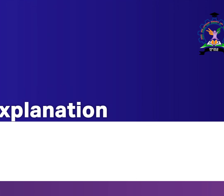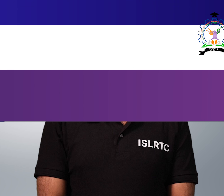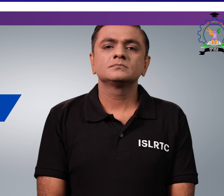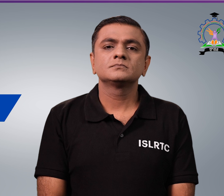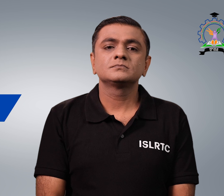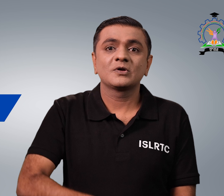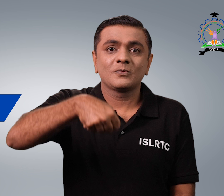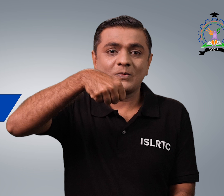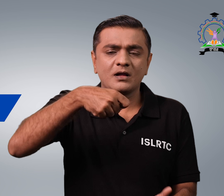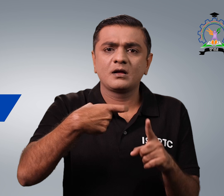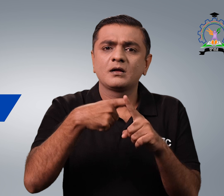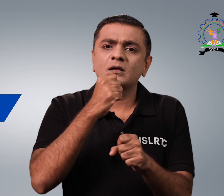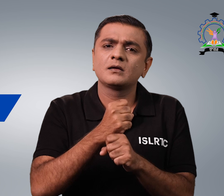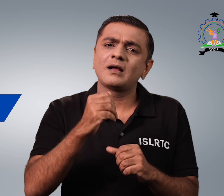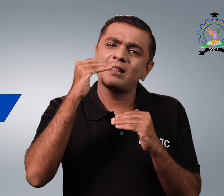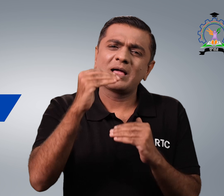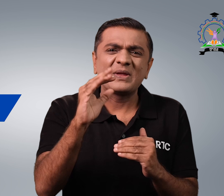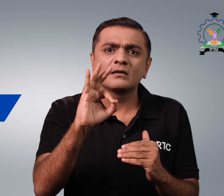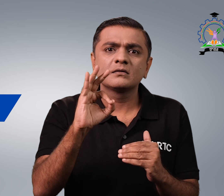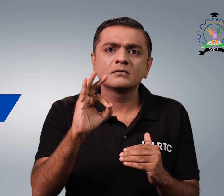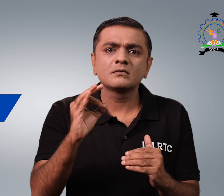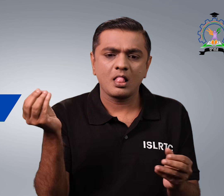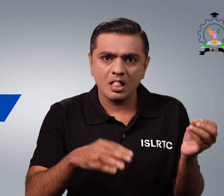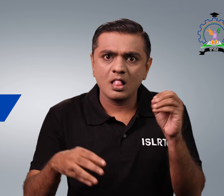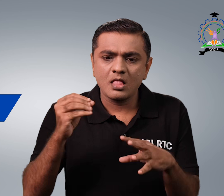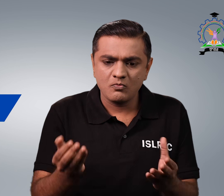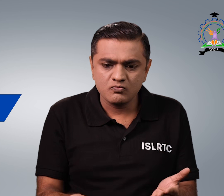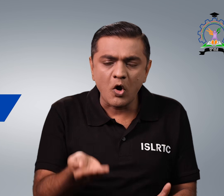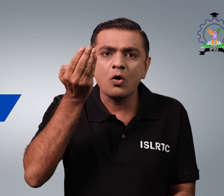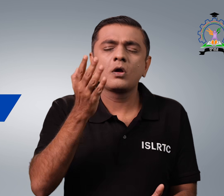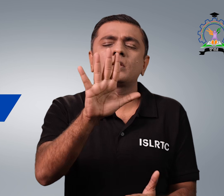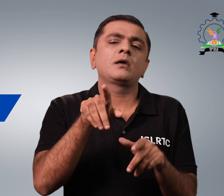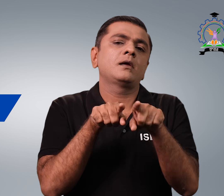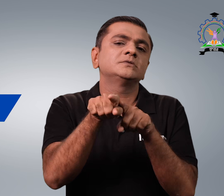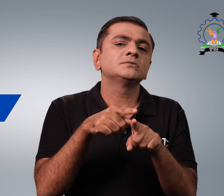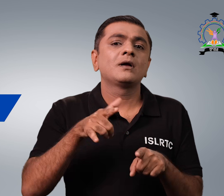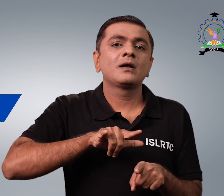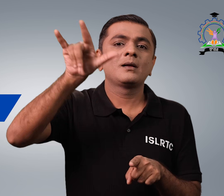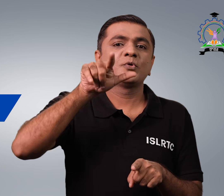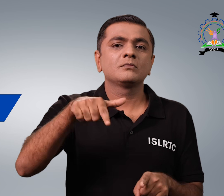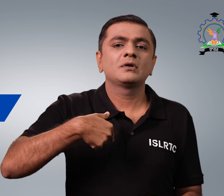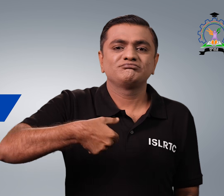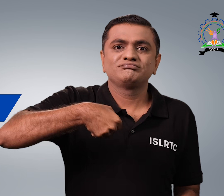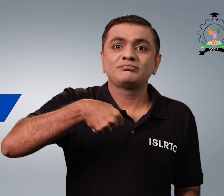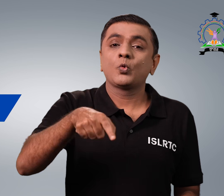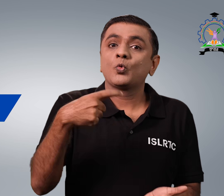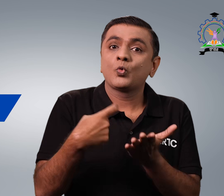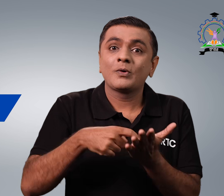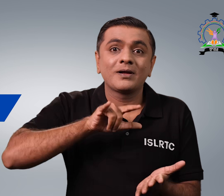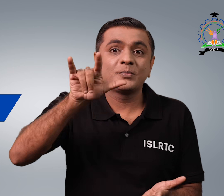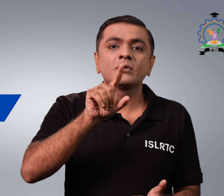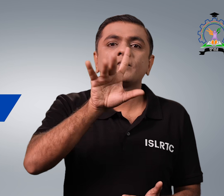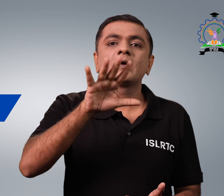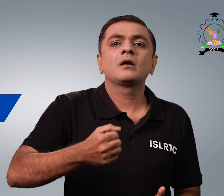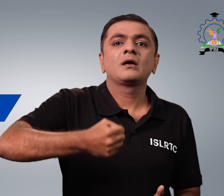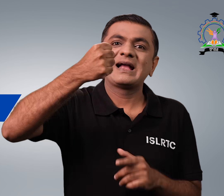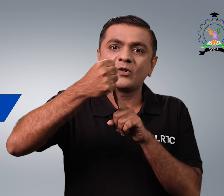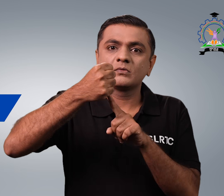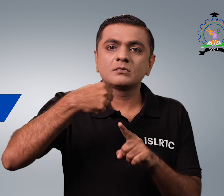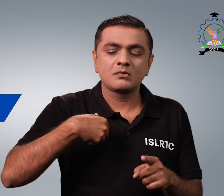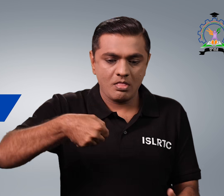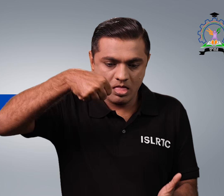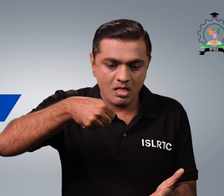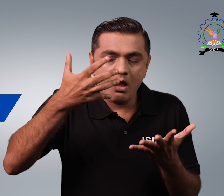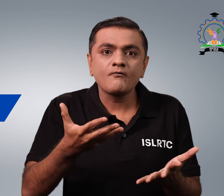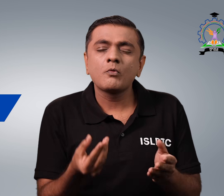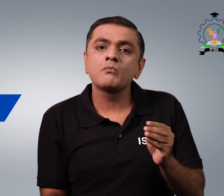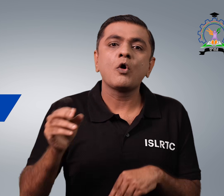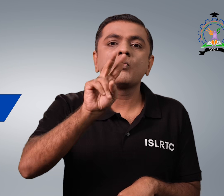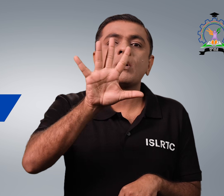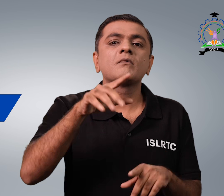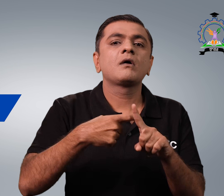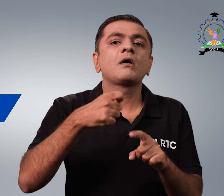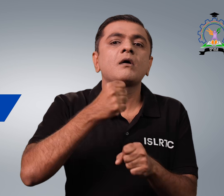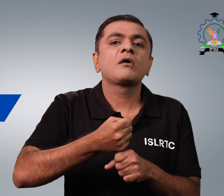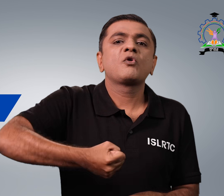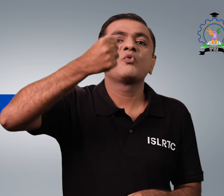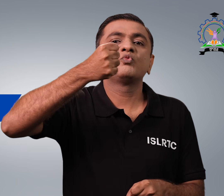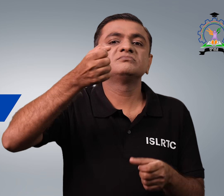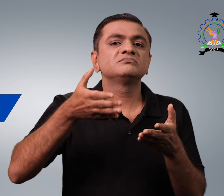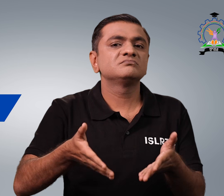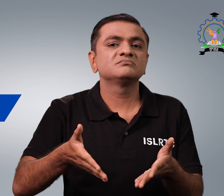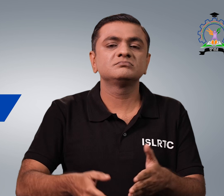It refers to having heavier luggage than is allowed. For example, in a flight the permissible limit of baggage is 15 Kgs, having bags weighing 25 Kgs is excessive baggage.